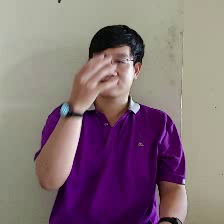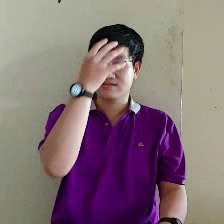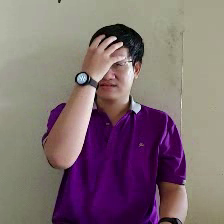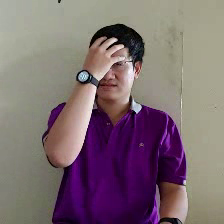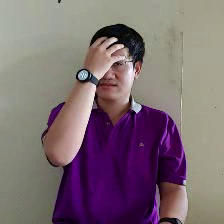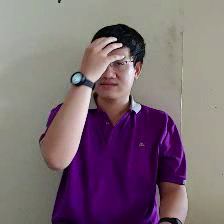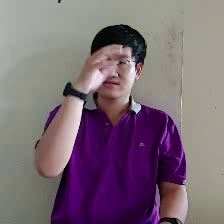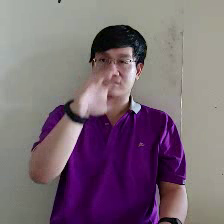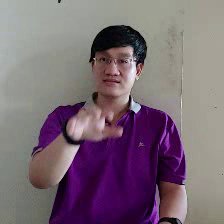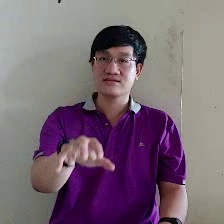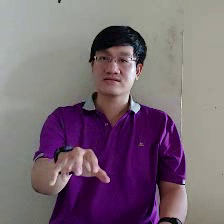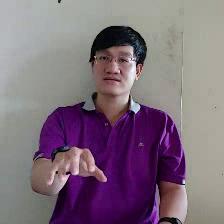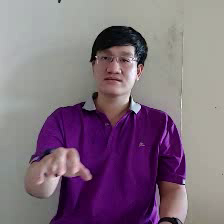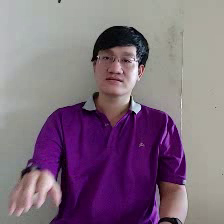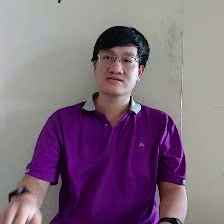Áp dụng